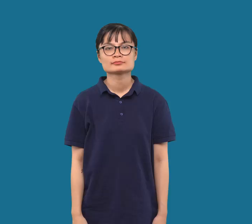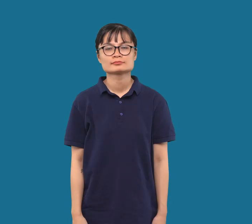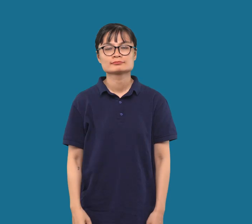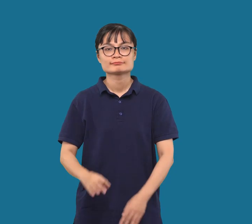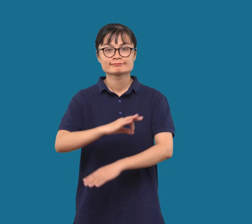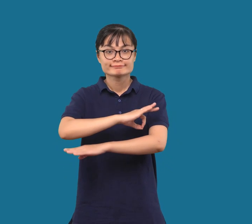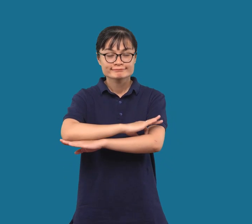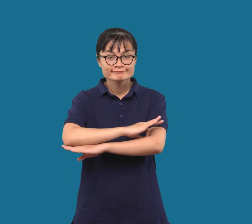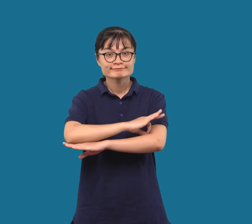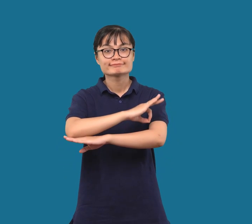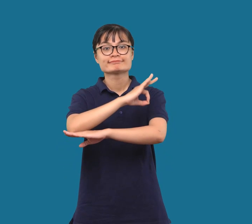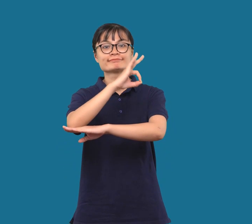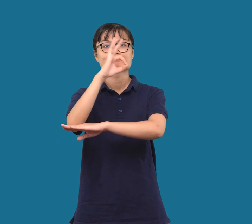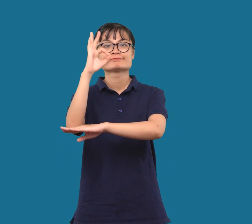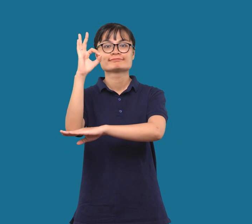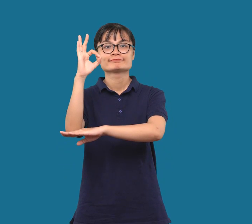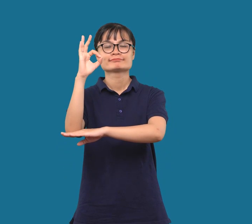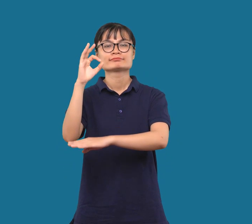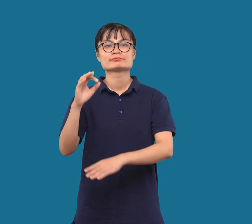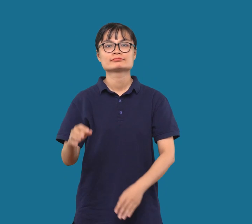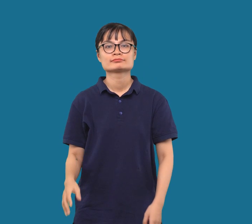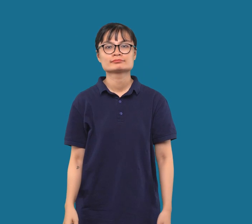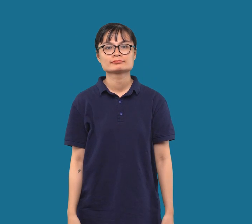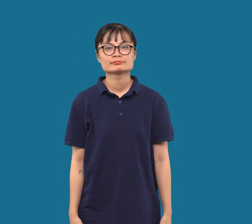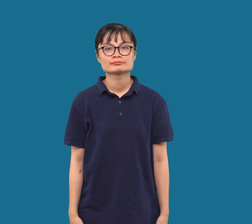Mặt trời mọc